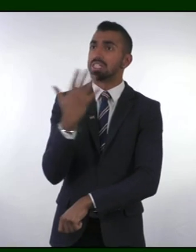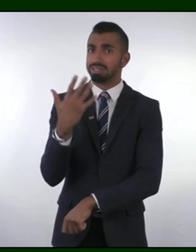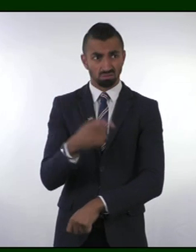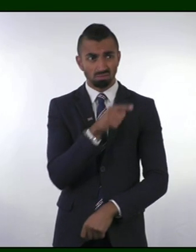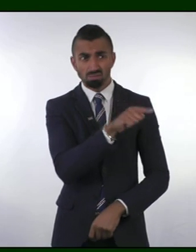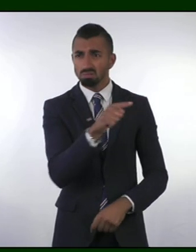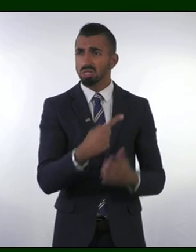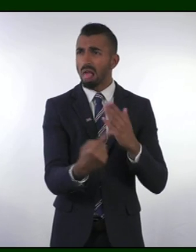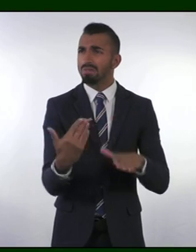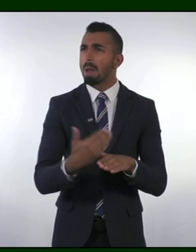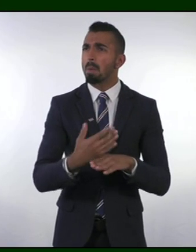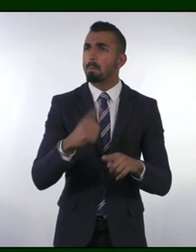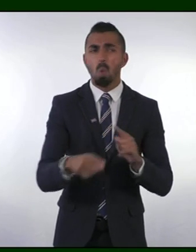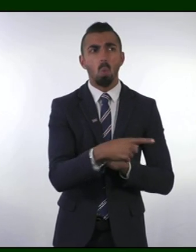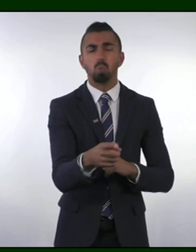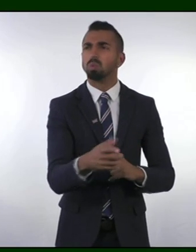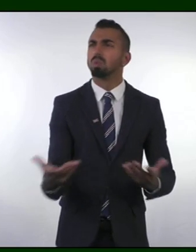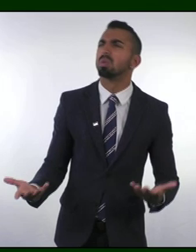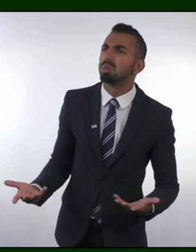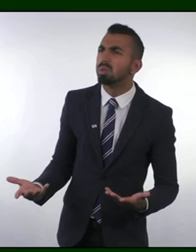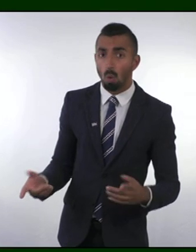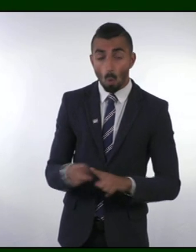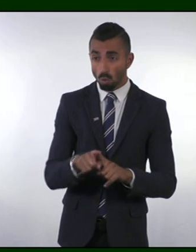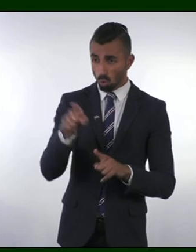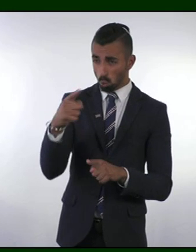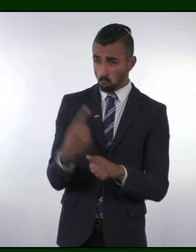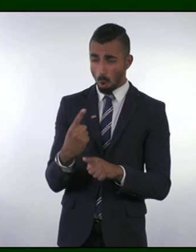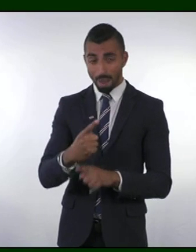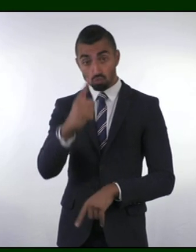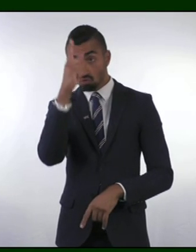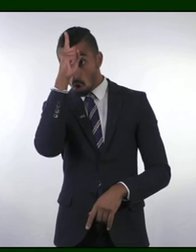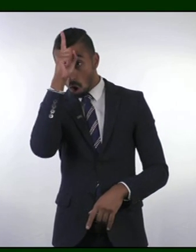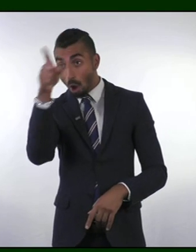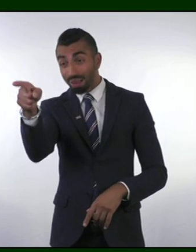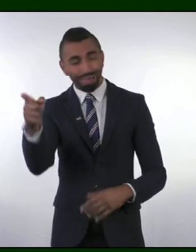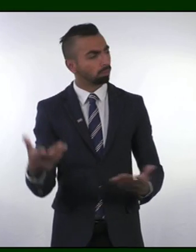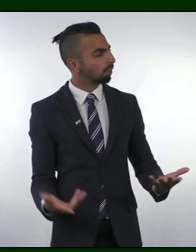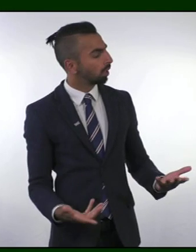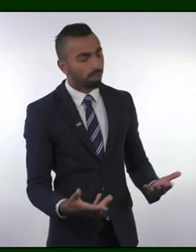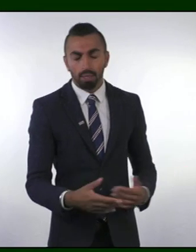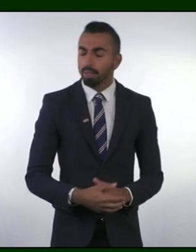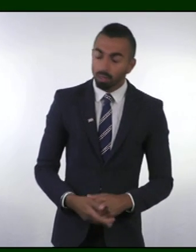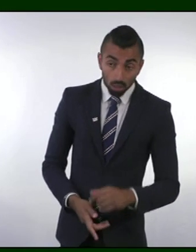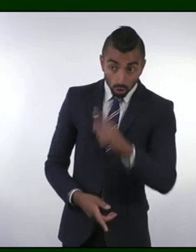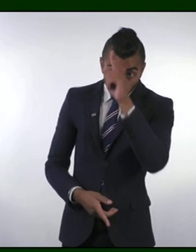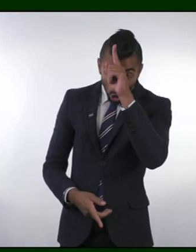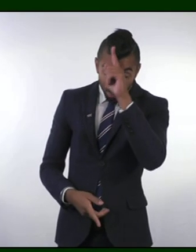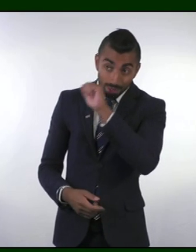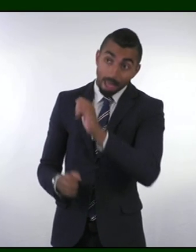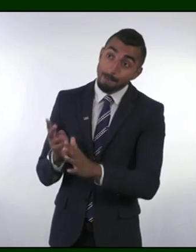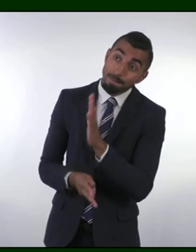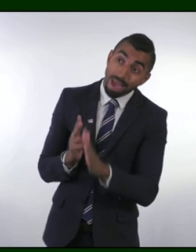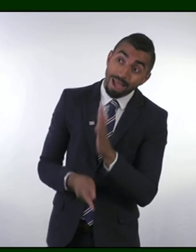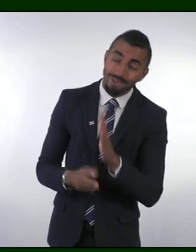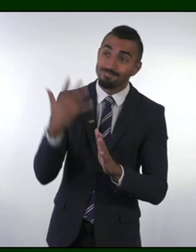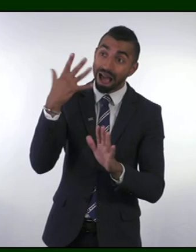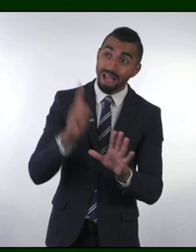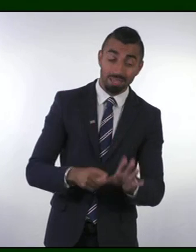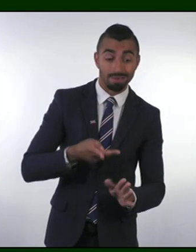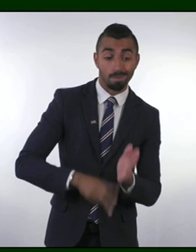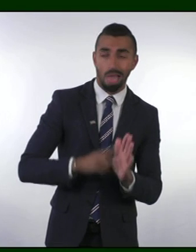Lastly, the right honourable Gentleman talks about Germany, as do other Members; it is important to remember that Germany’s plan for this €50 billion is one with unspecified dates stretching over five years.